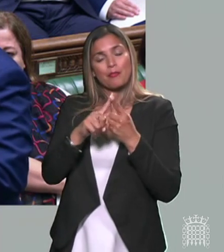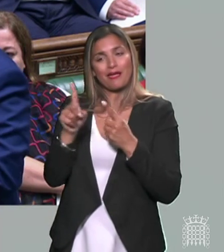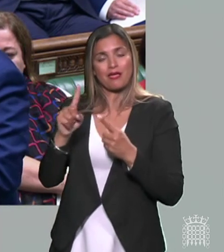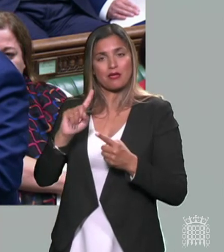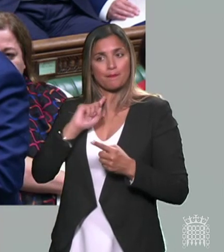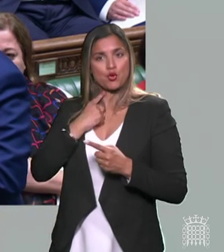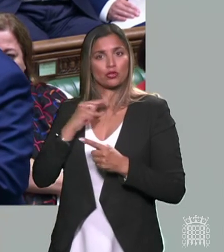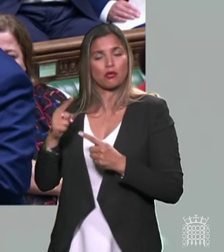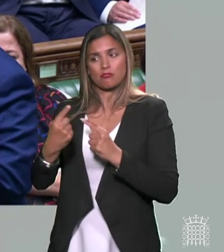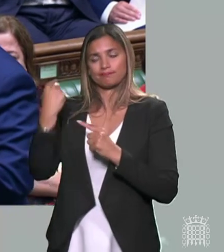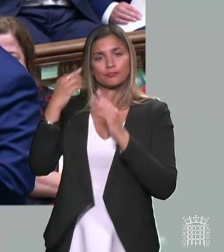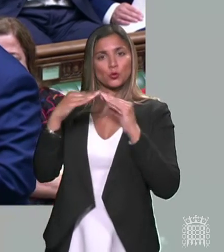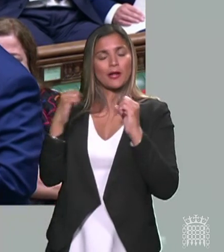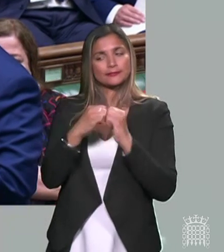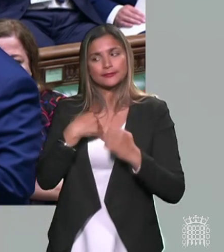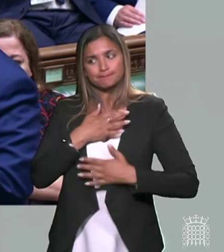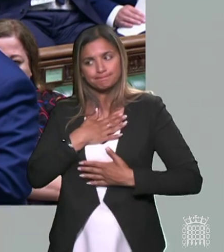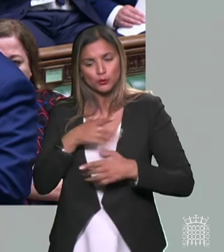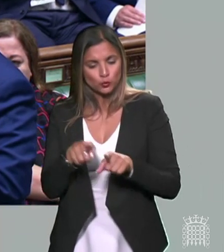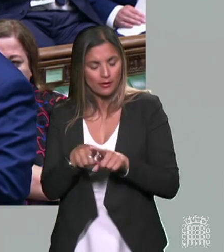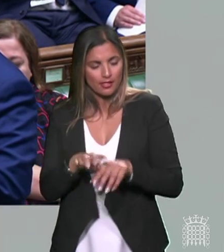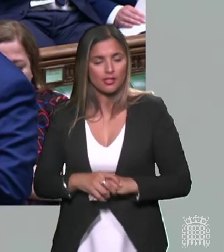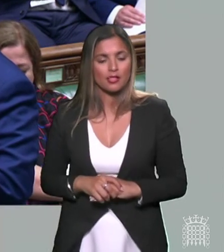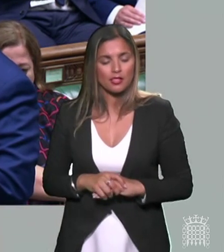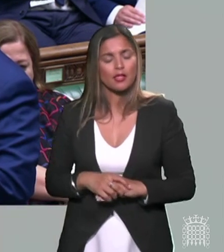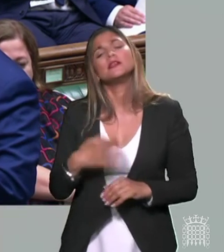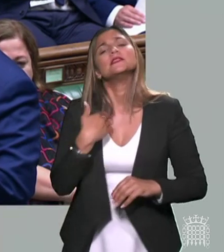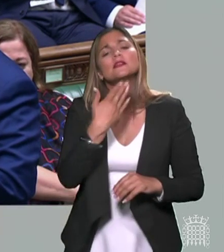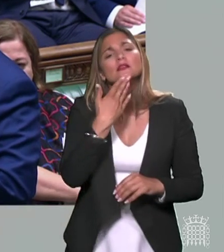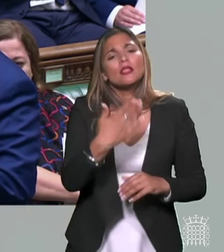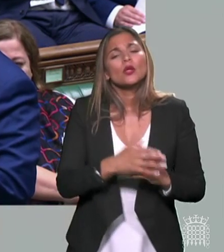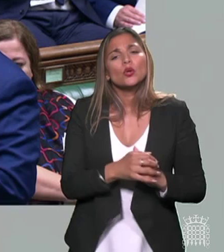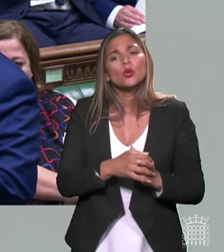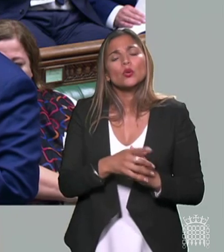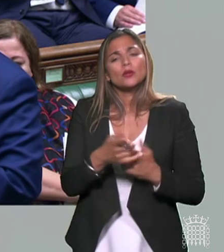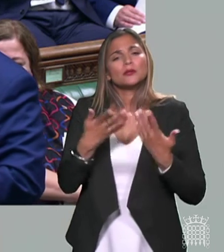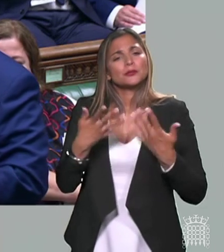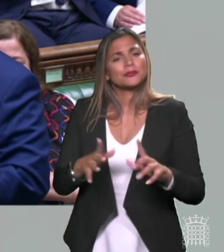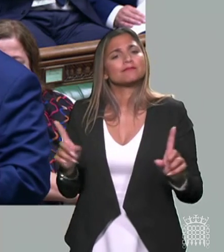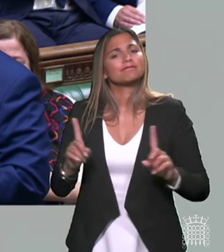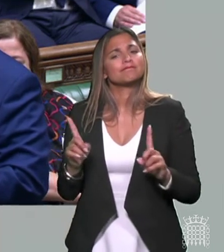I thank you, Mr Speaker, for last night hosting the charity Remembering Srebrenica.